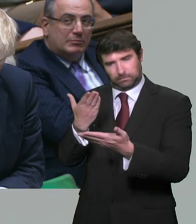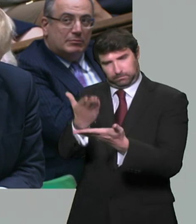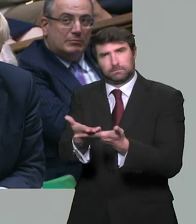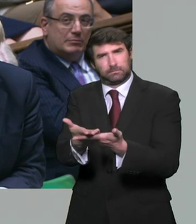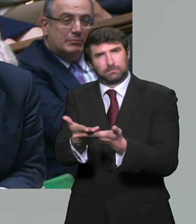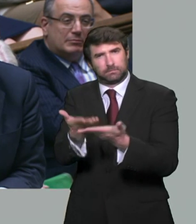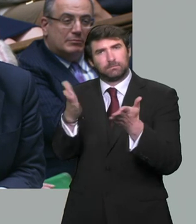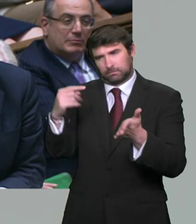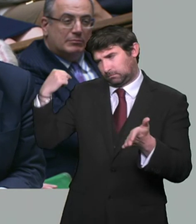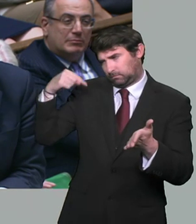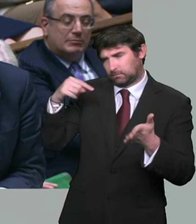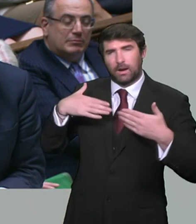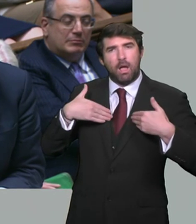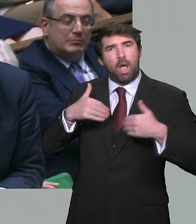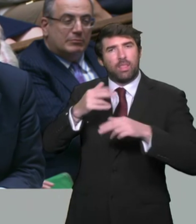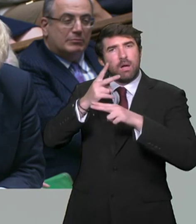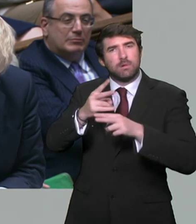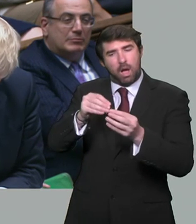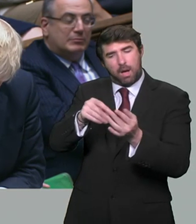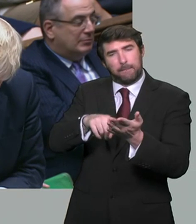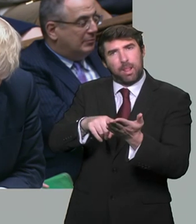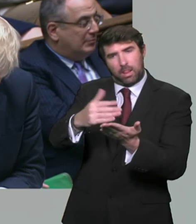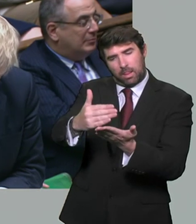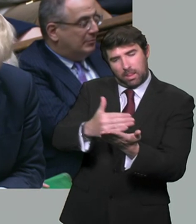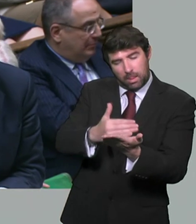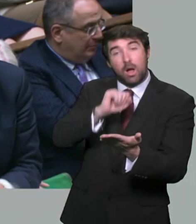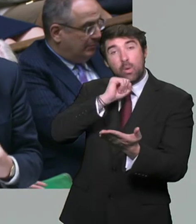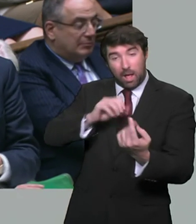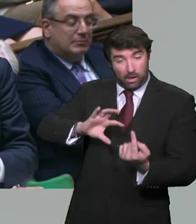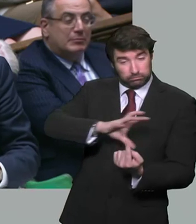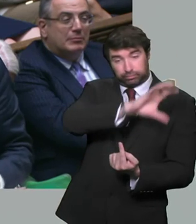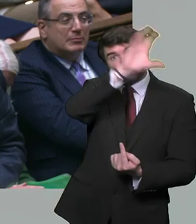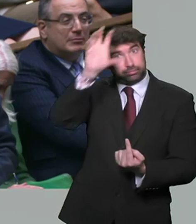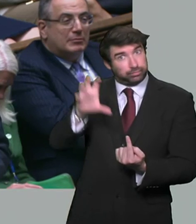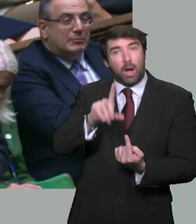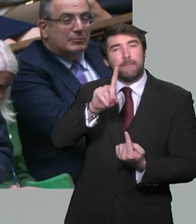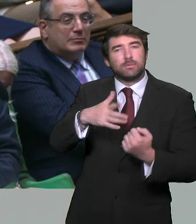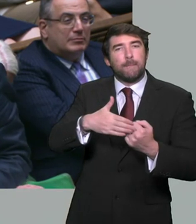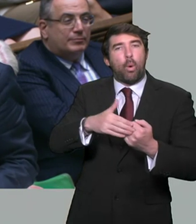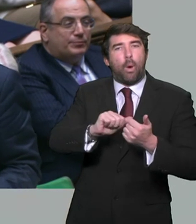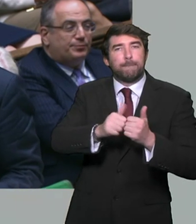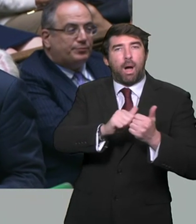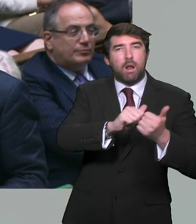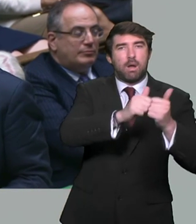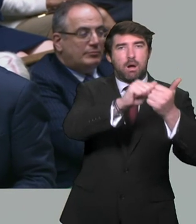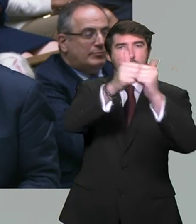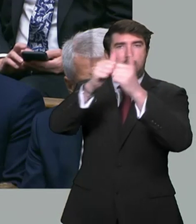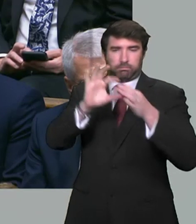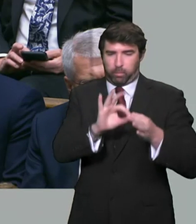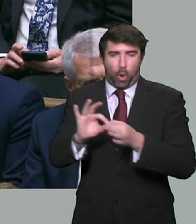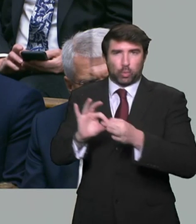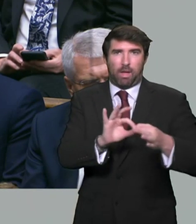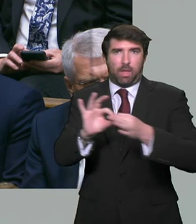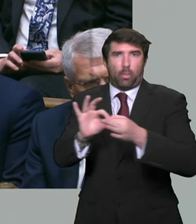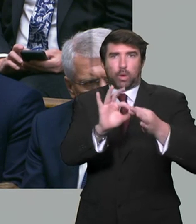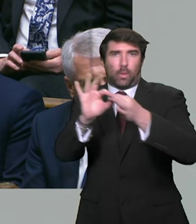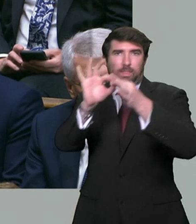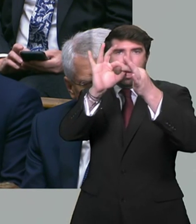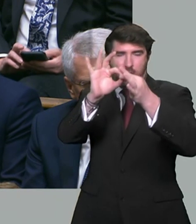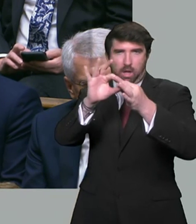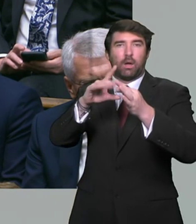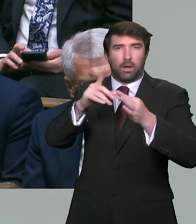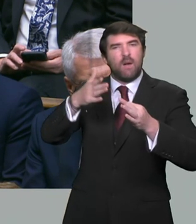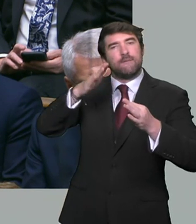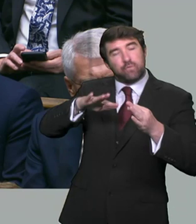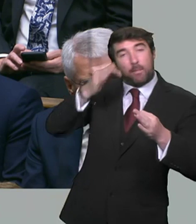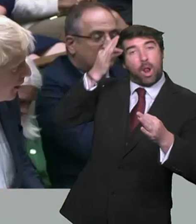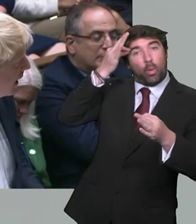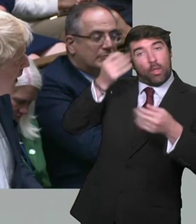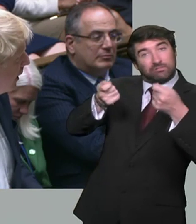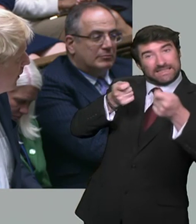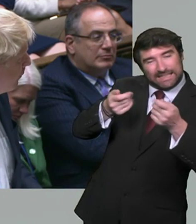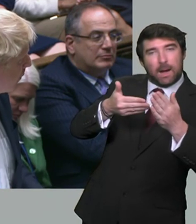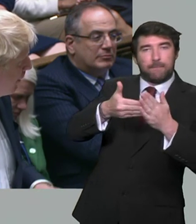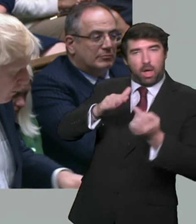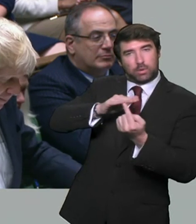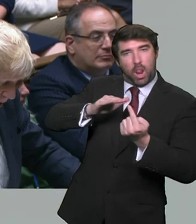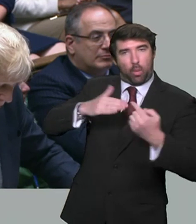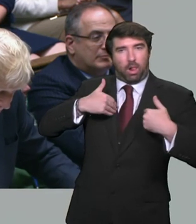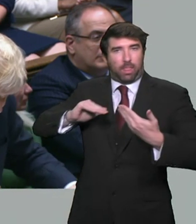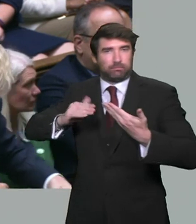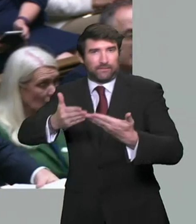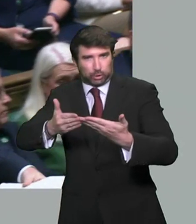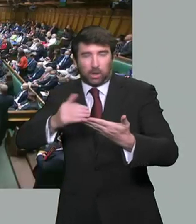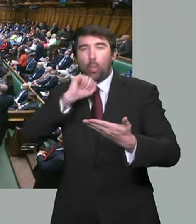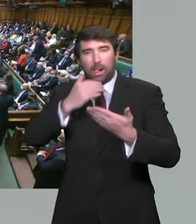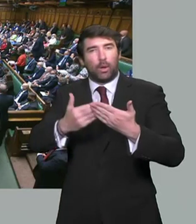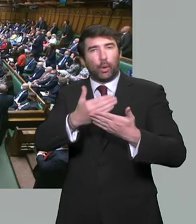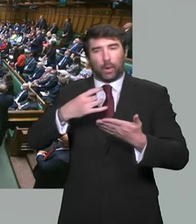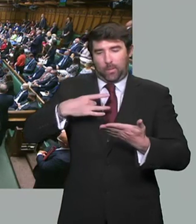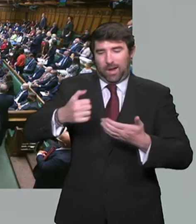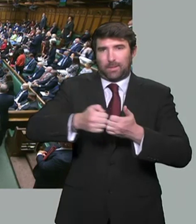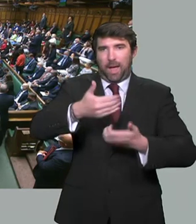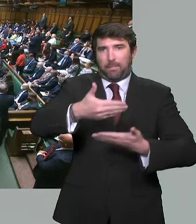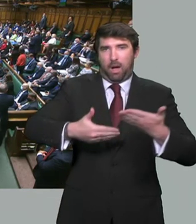The Health and Care Bill will ensure that there are integrated healthcare partnerships, bringing together local authorities and local healthcare, but there is more to be done, and that will be done in the forthcoming White Paper.